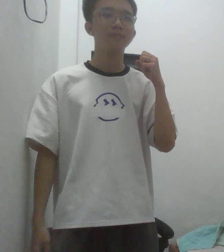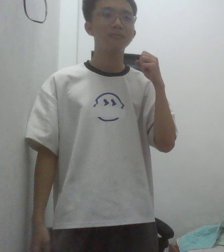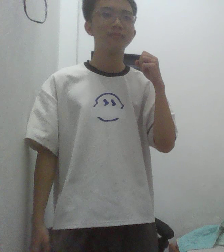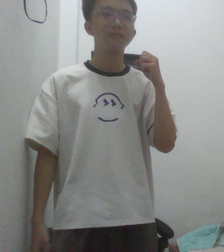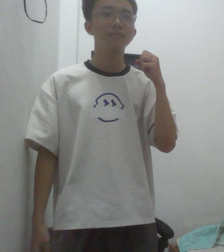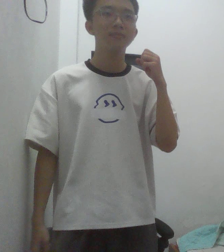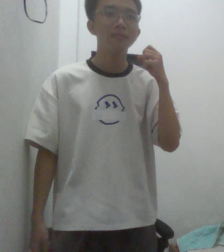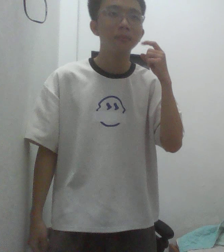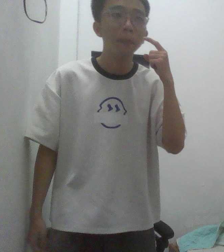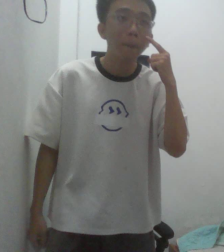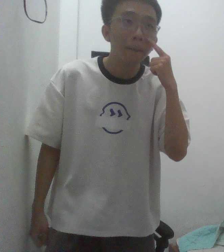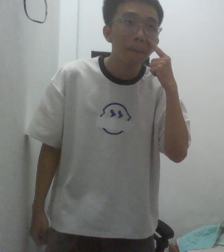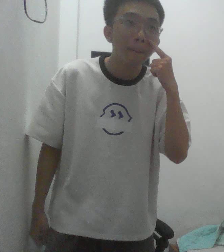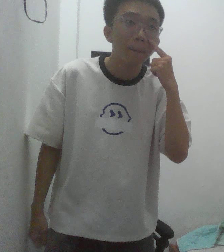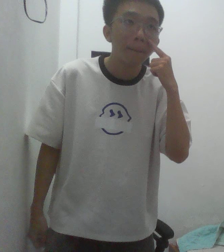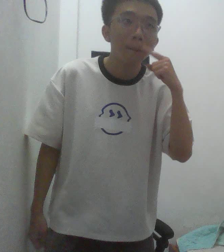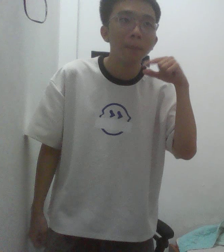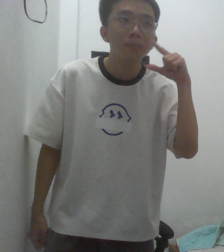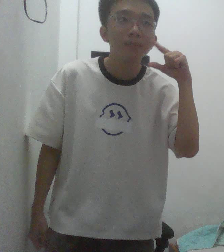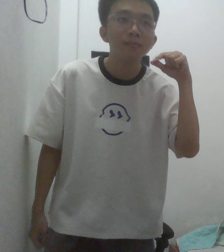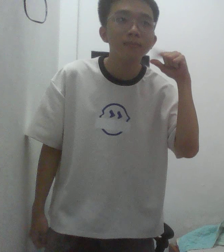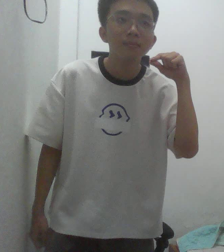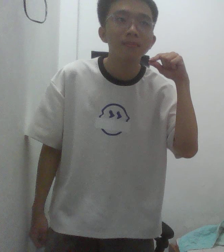lam quen